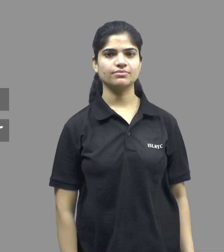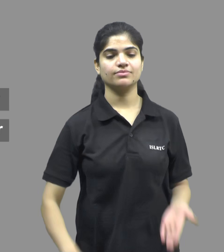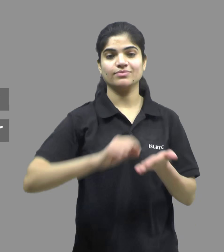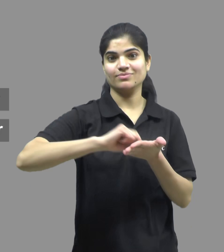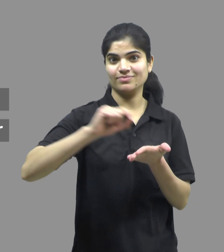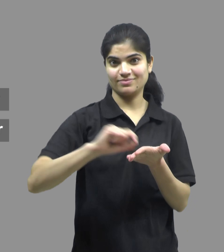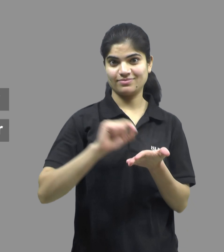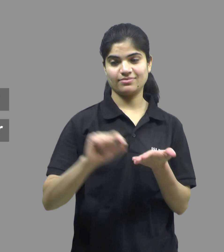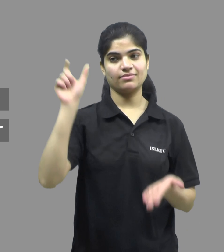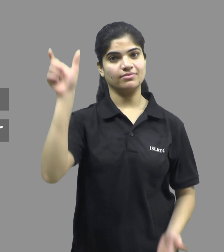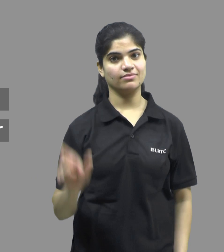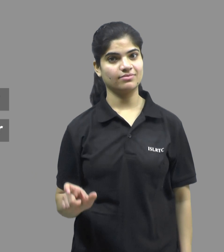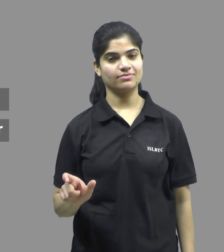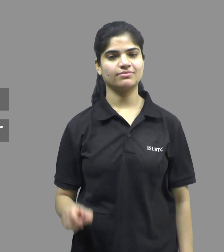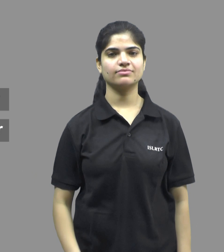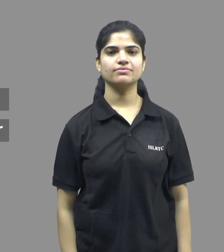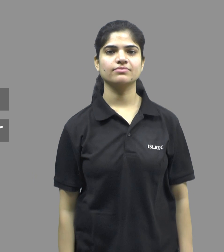Writer Author